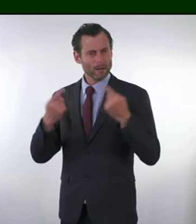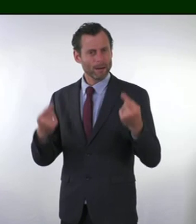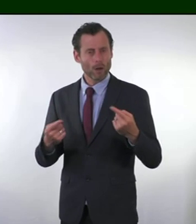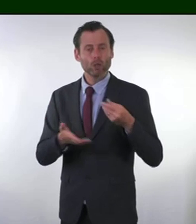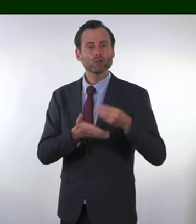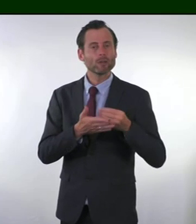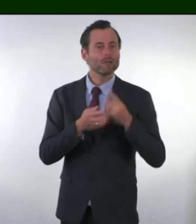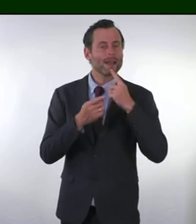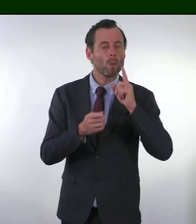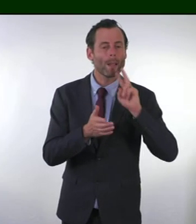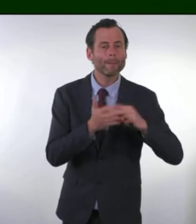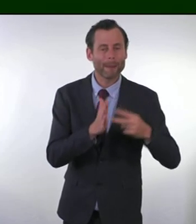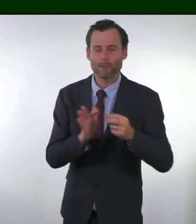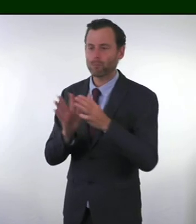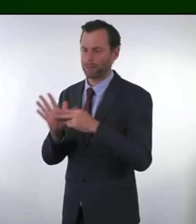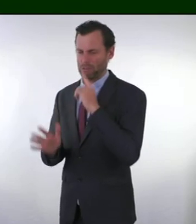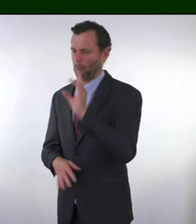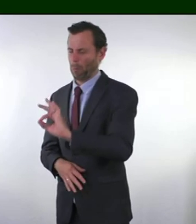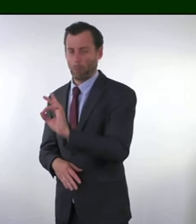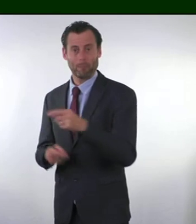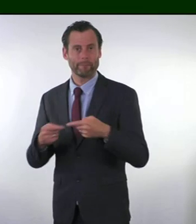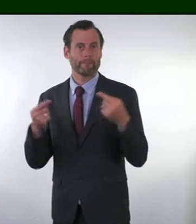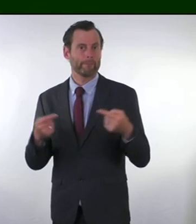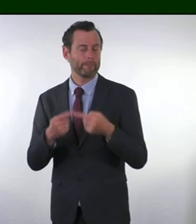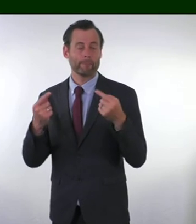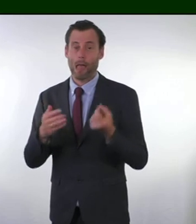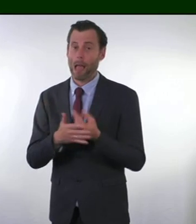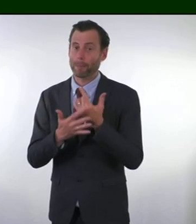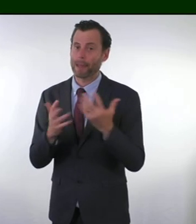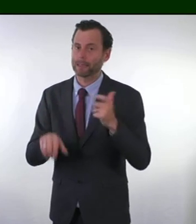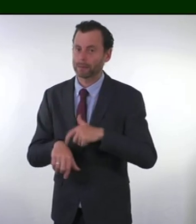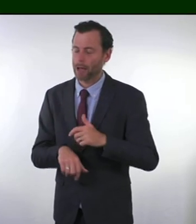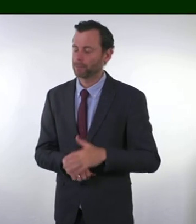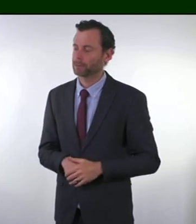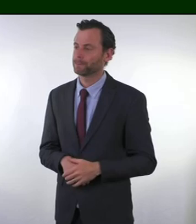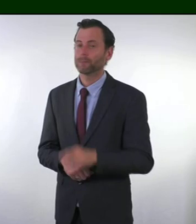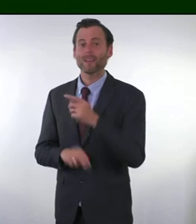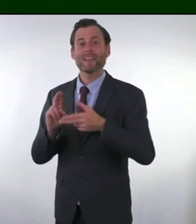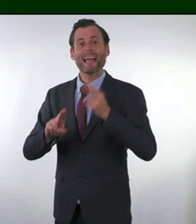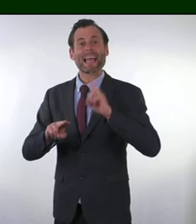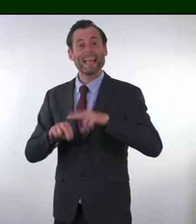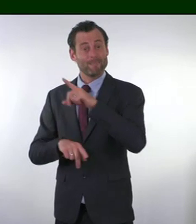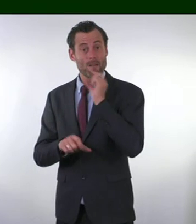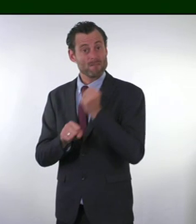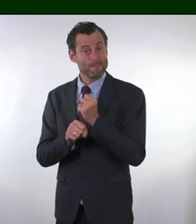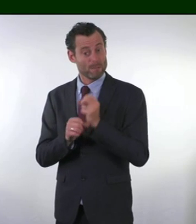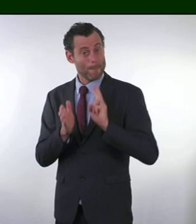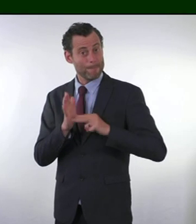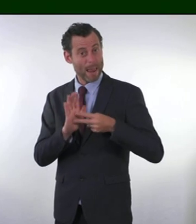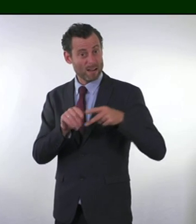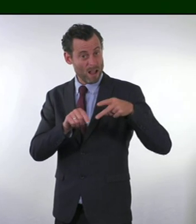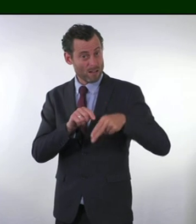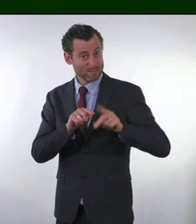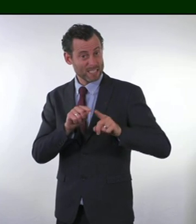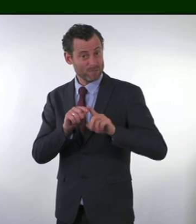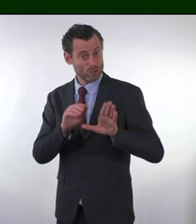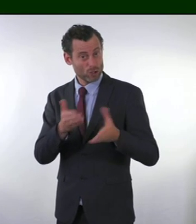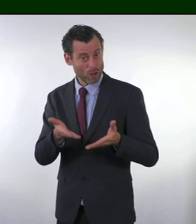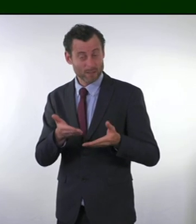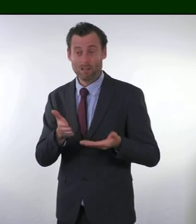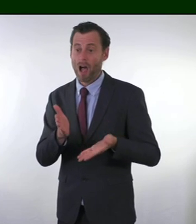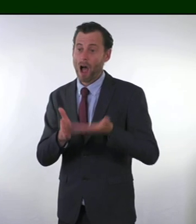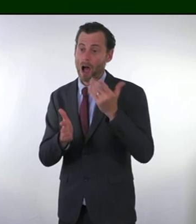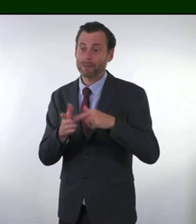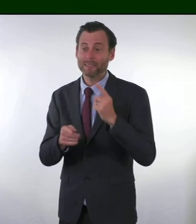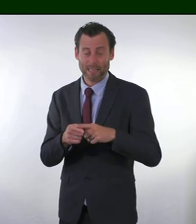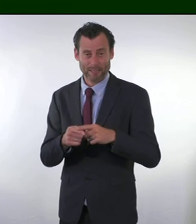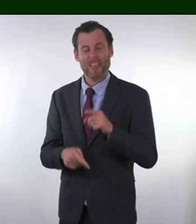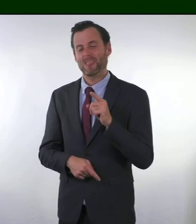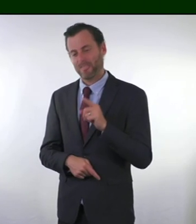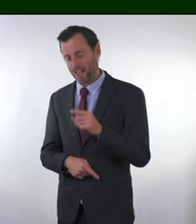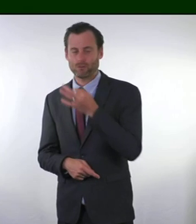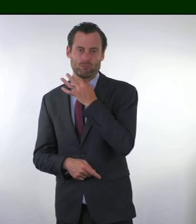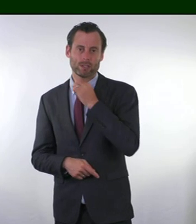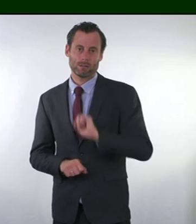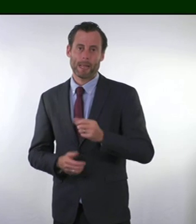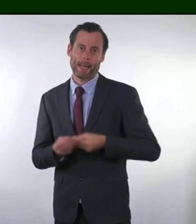I say to the Government that, if they do increase taxes during the recovery and cut back the public services that we all rely on, it will damage demand and inhibit our recovery.